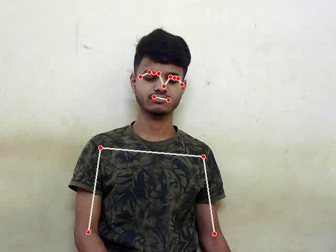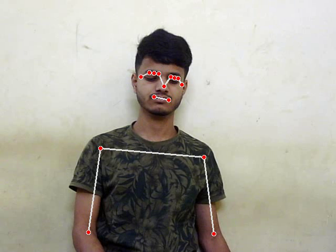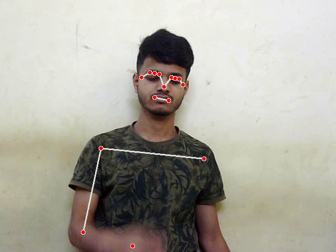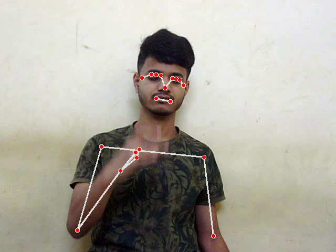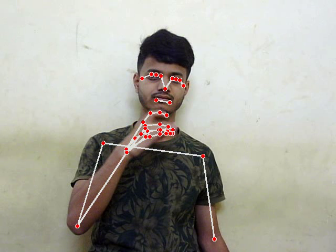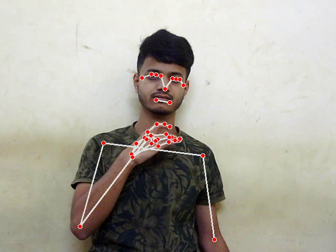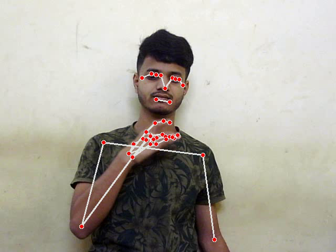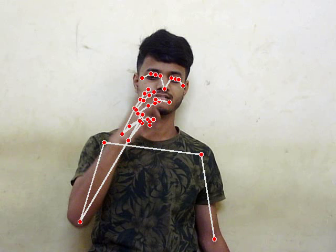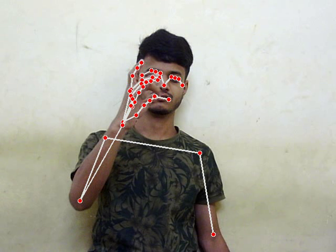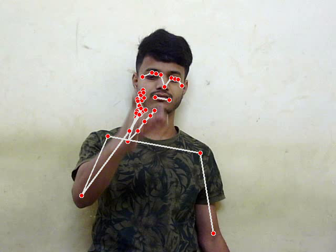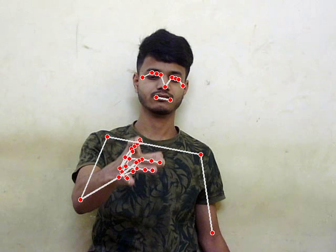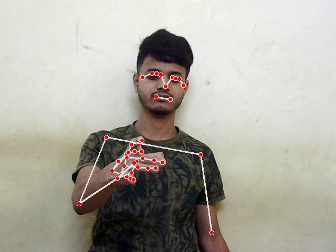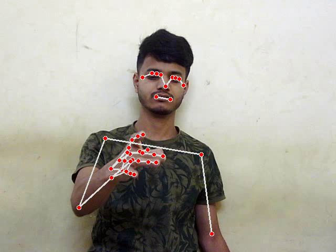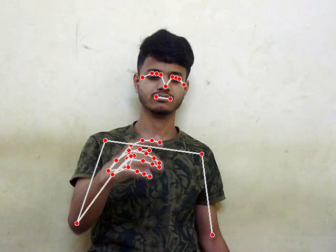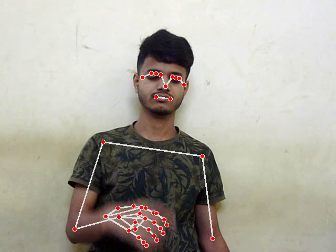like